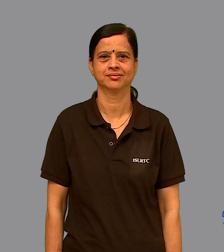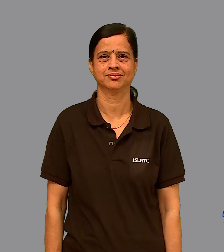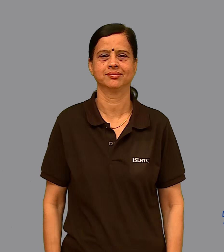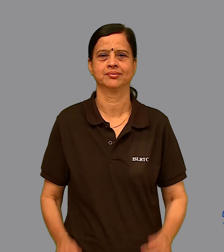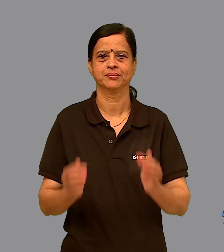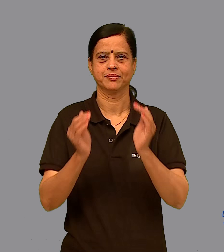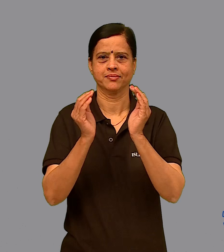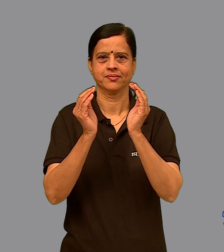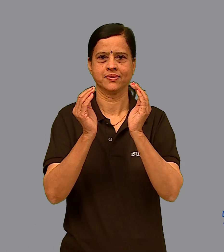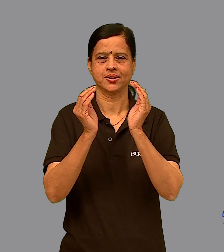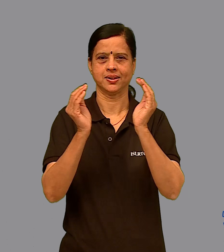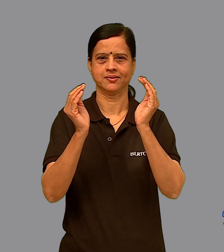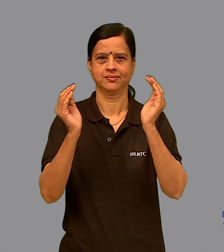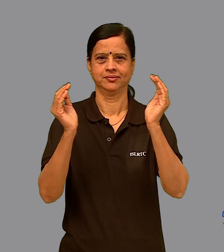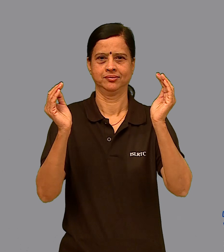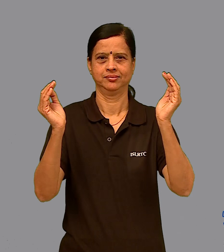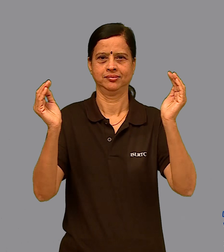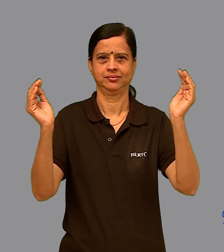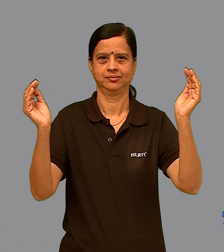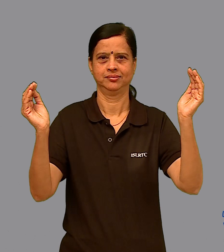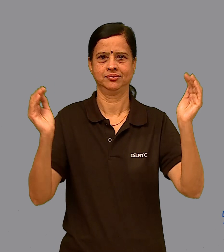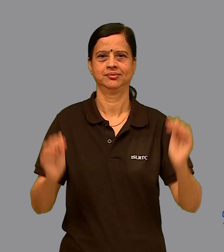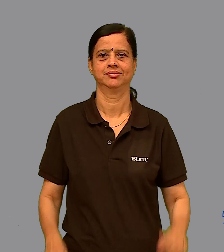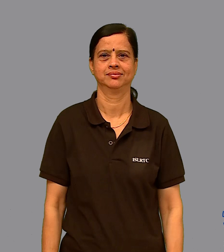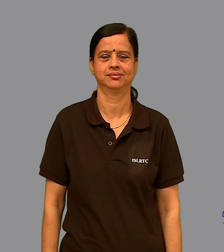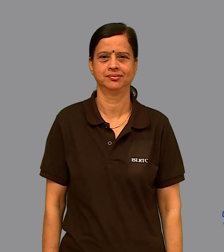Increase